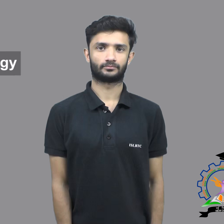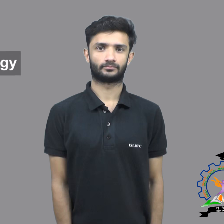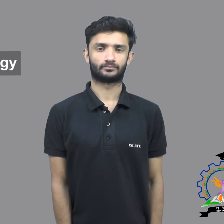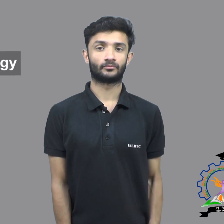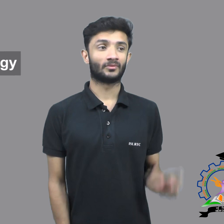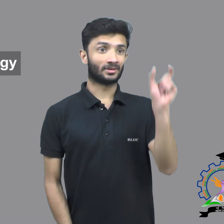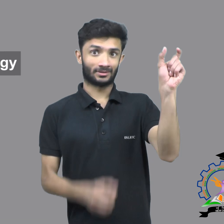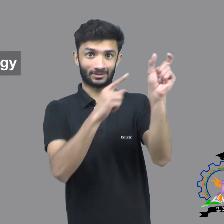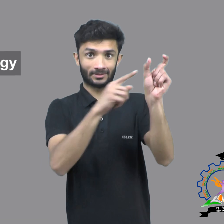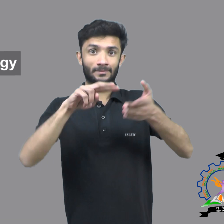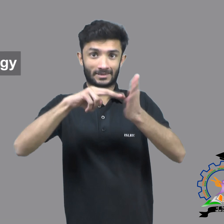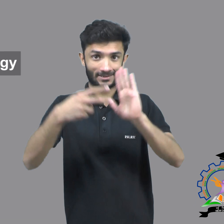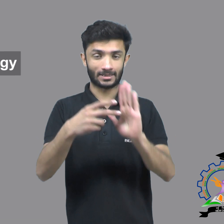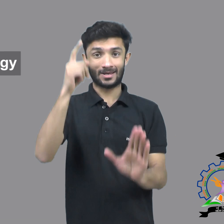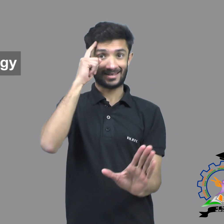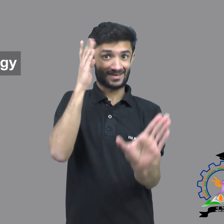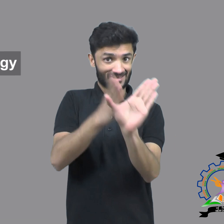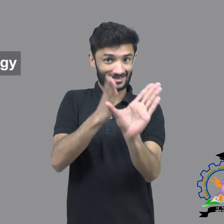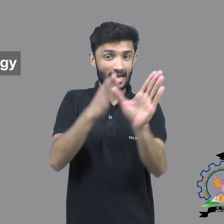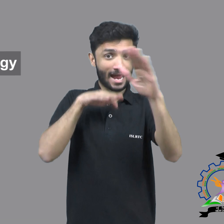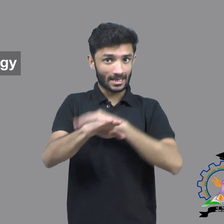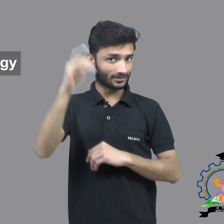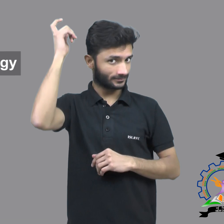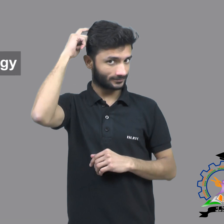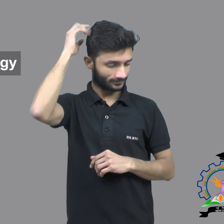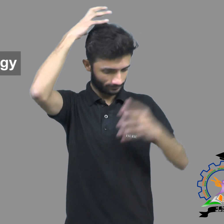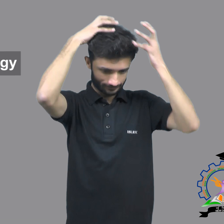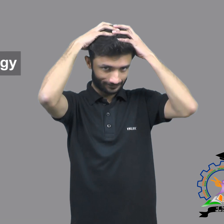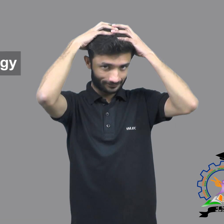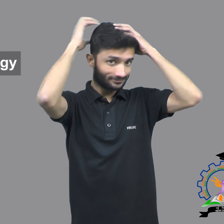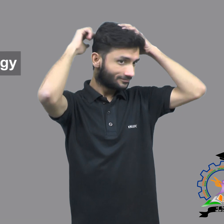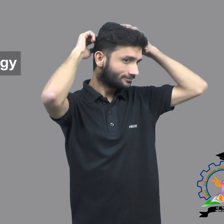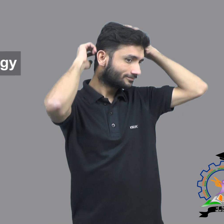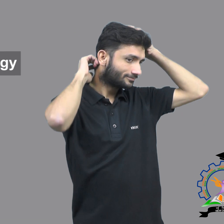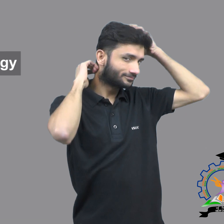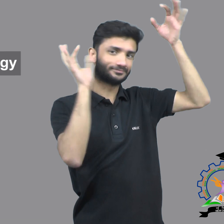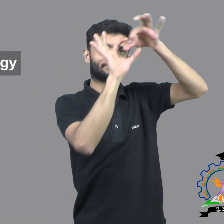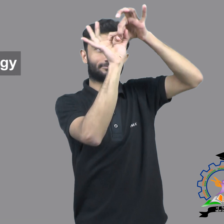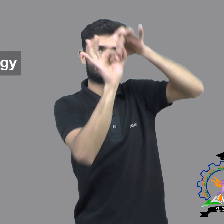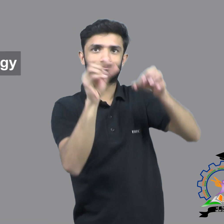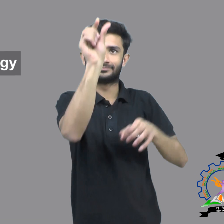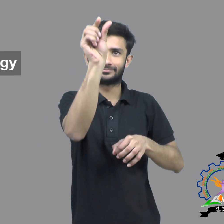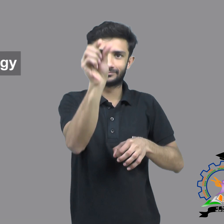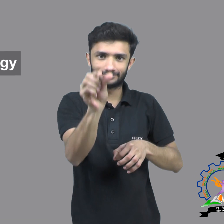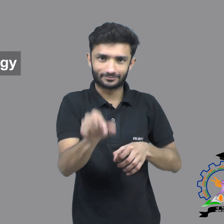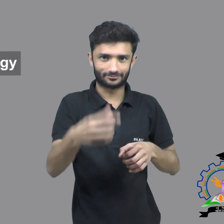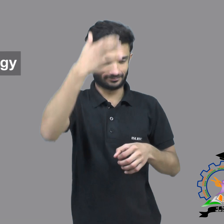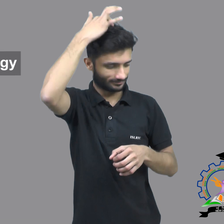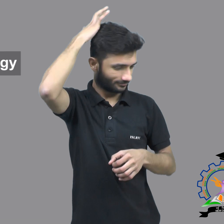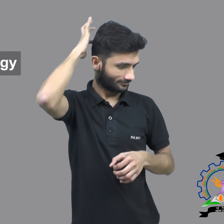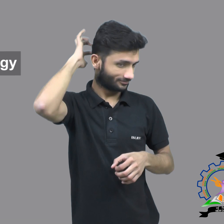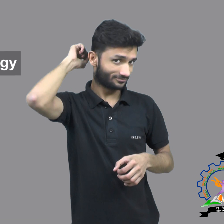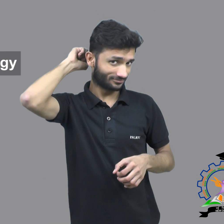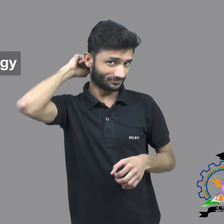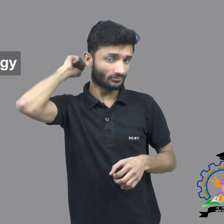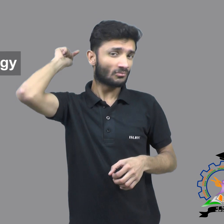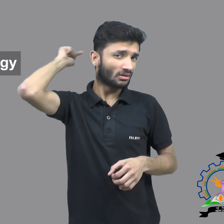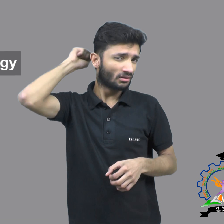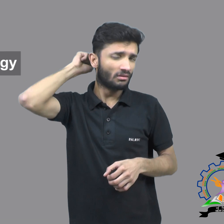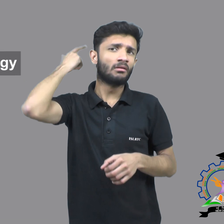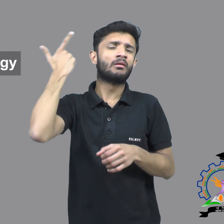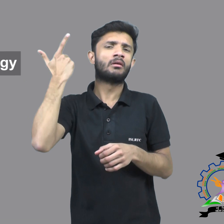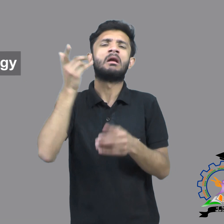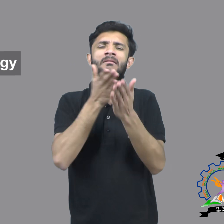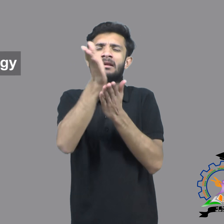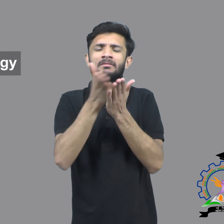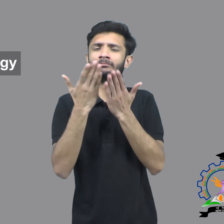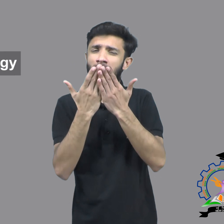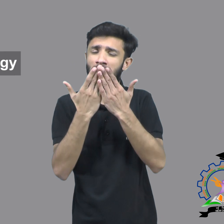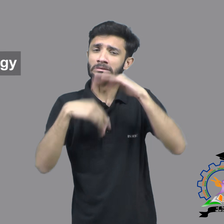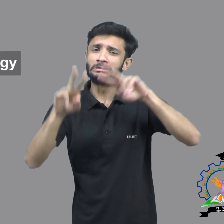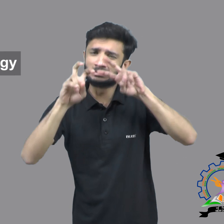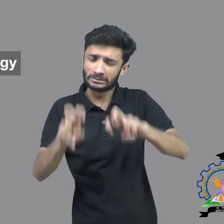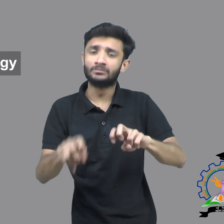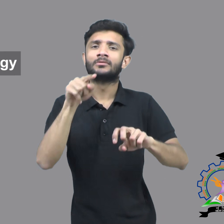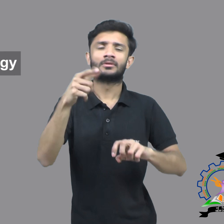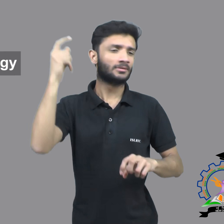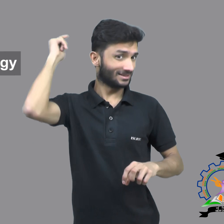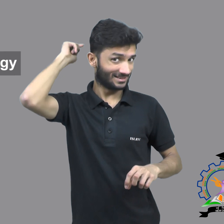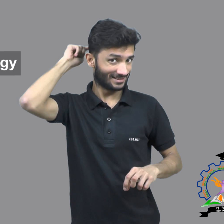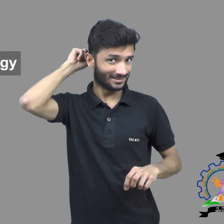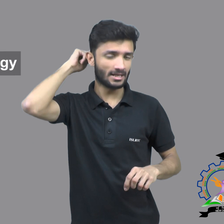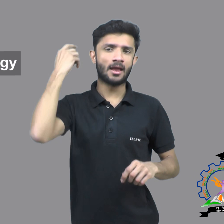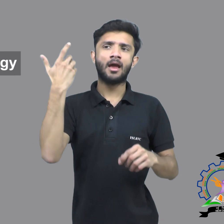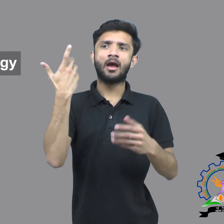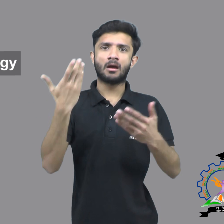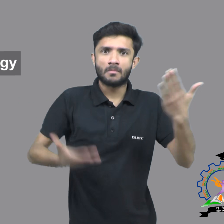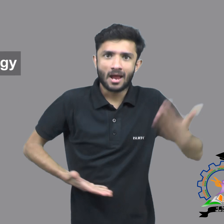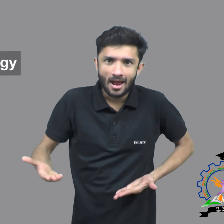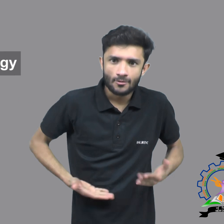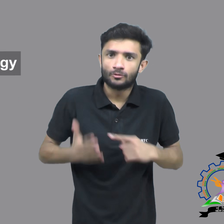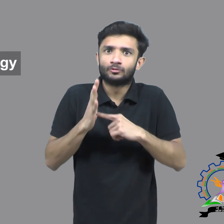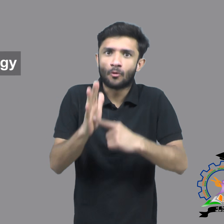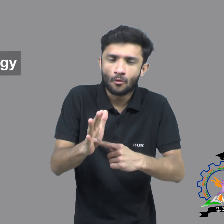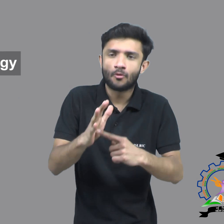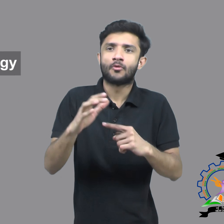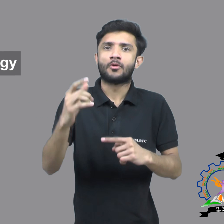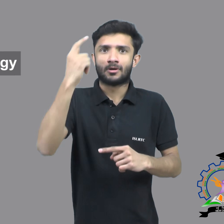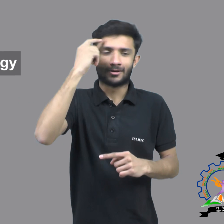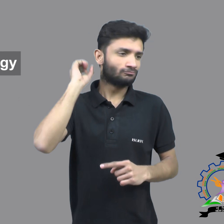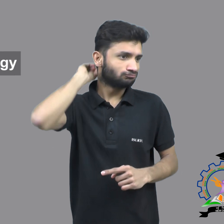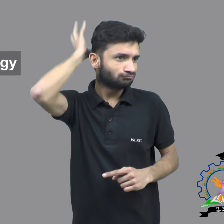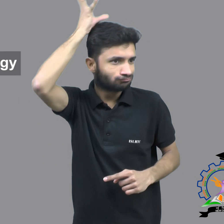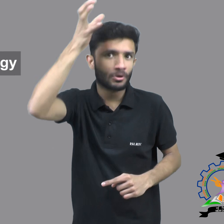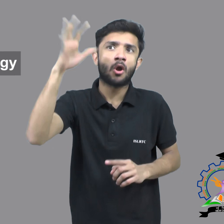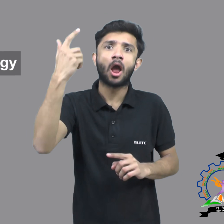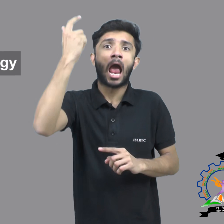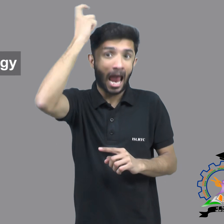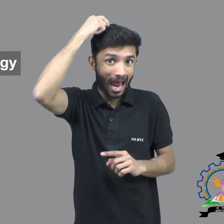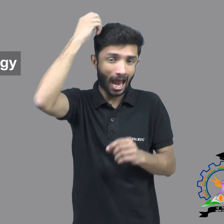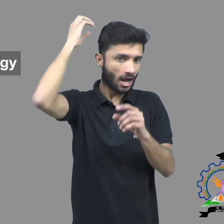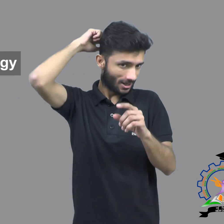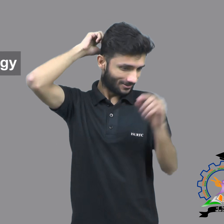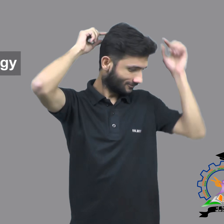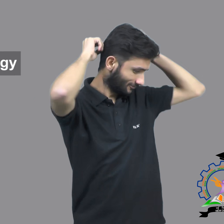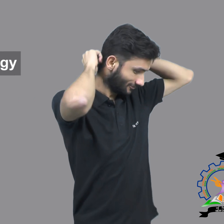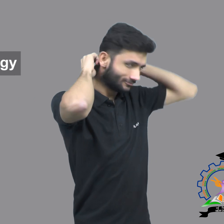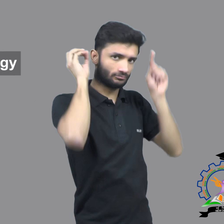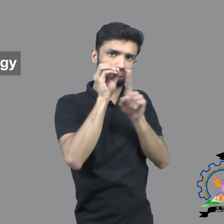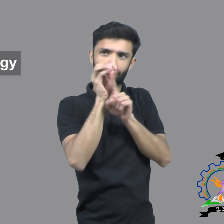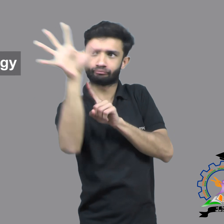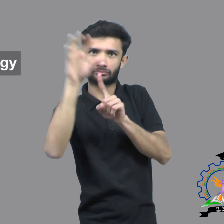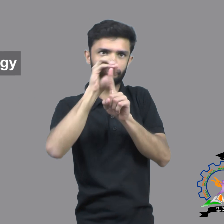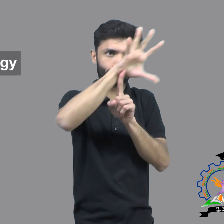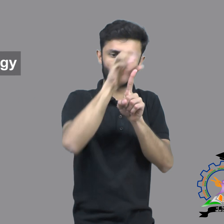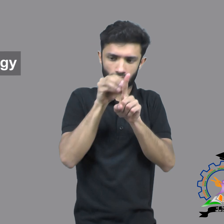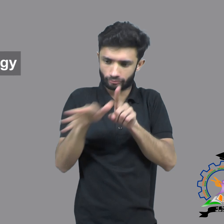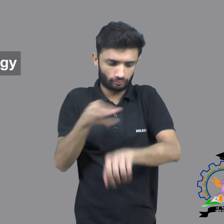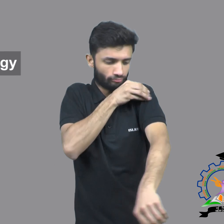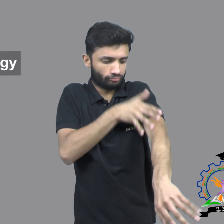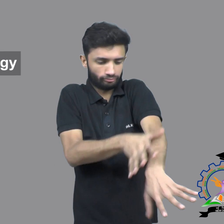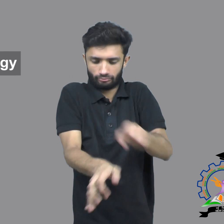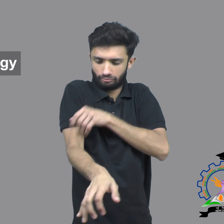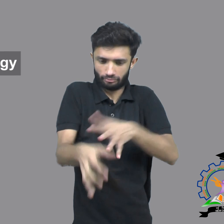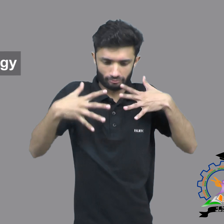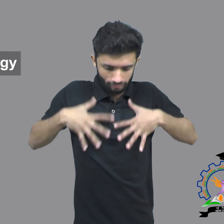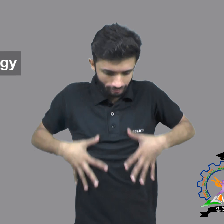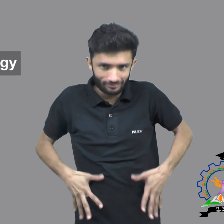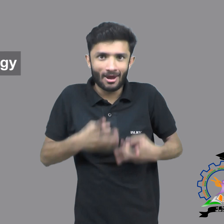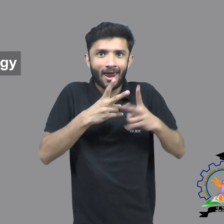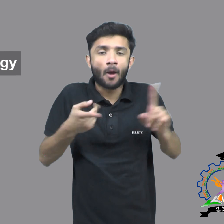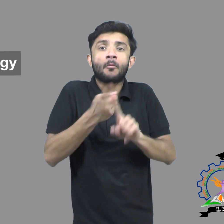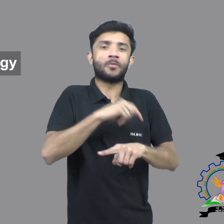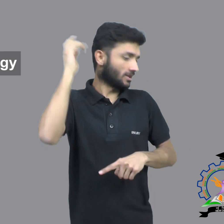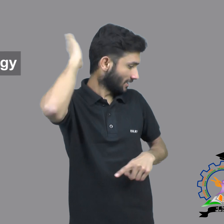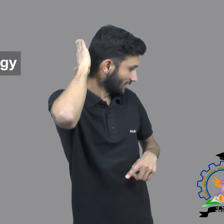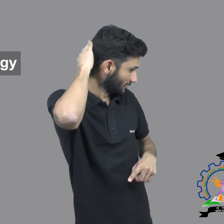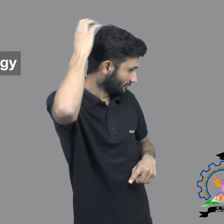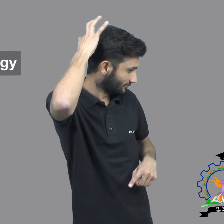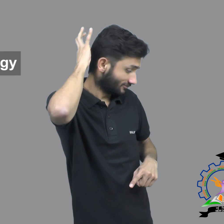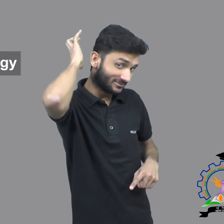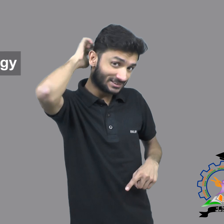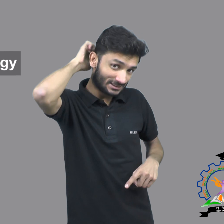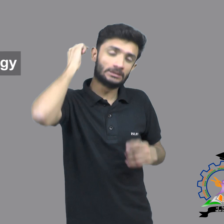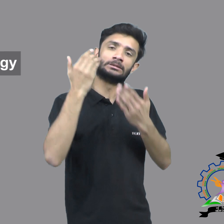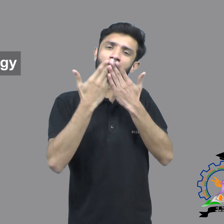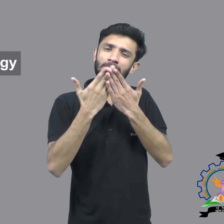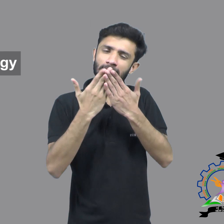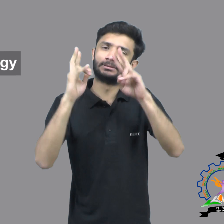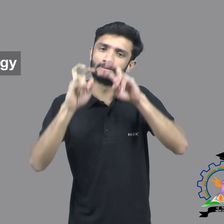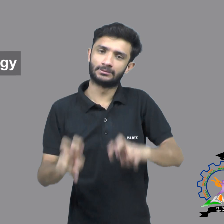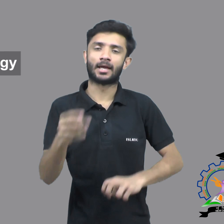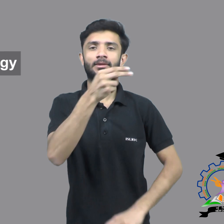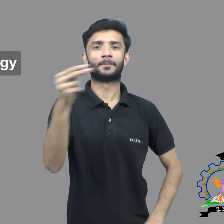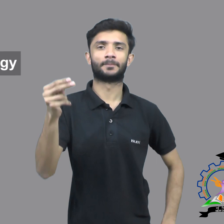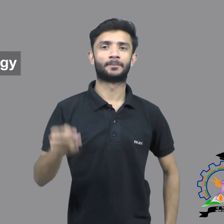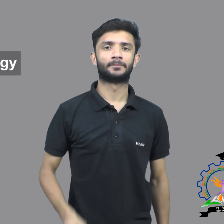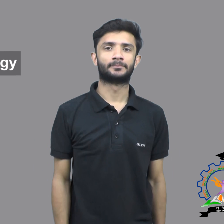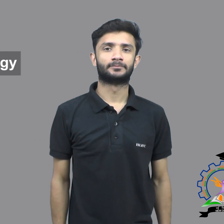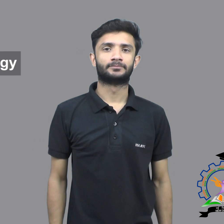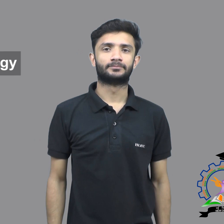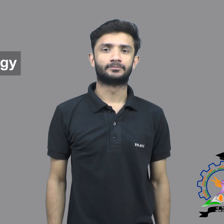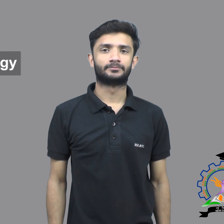Neuropsychology